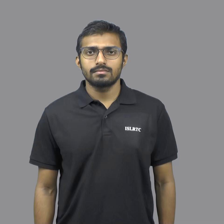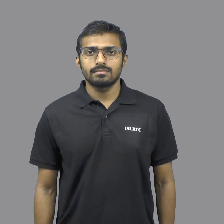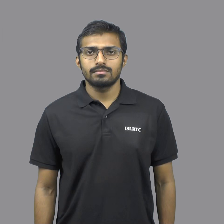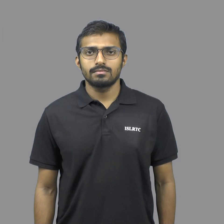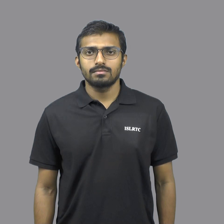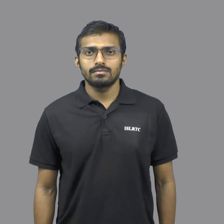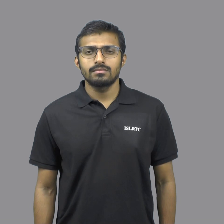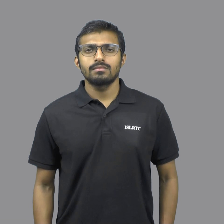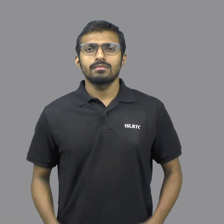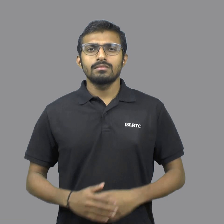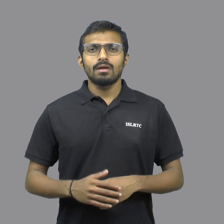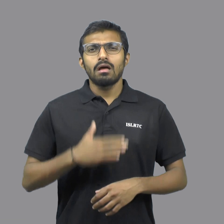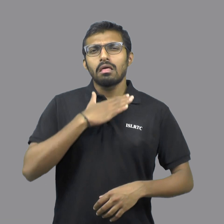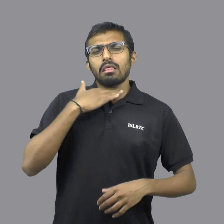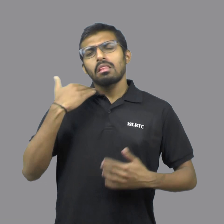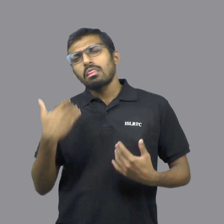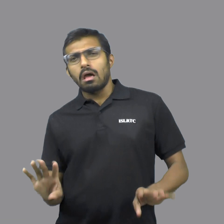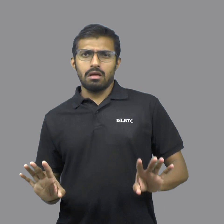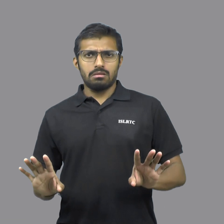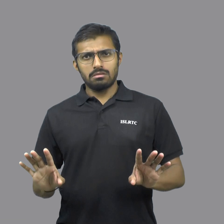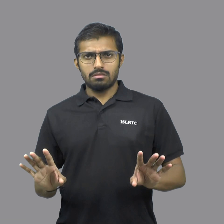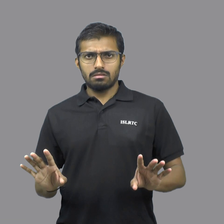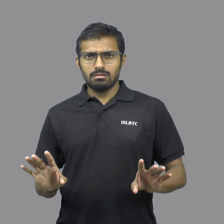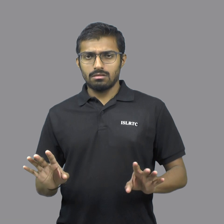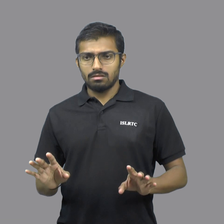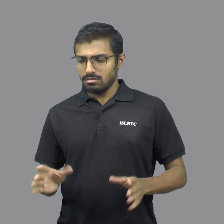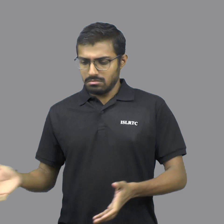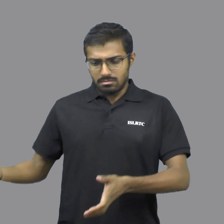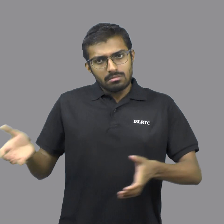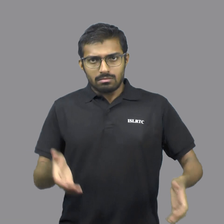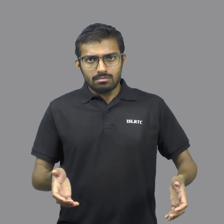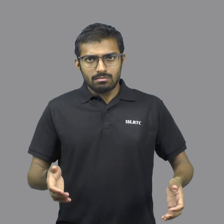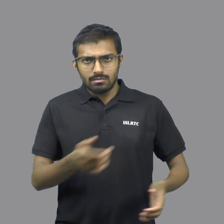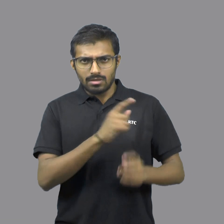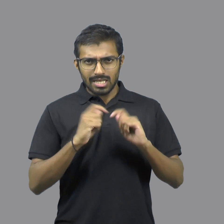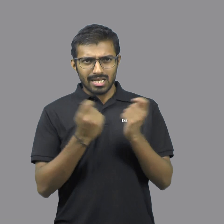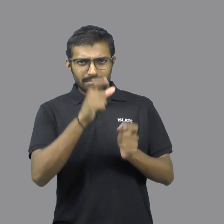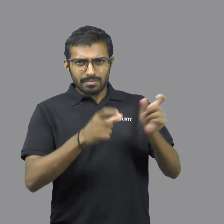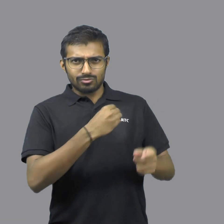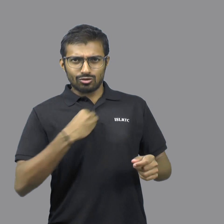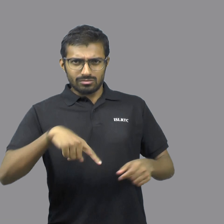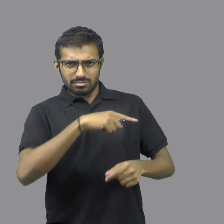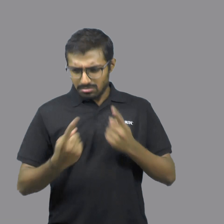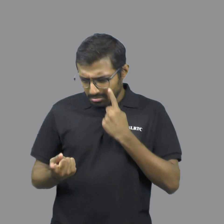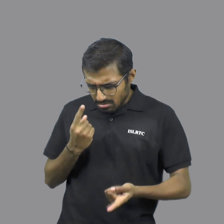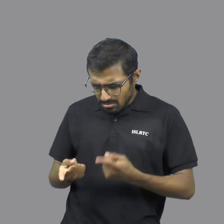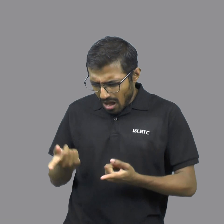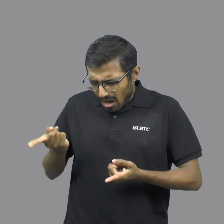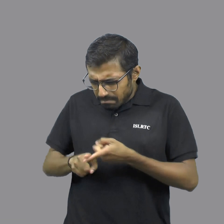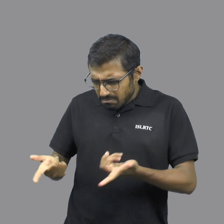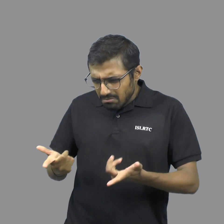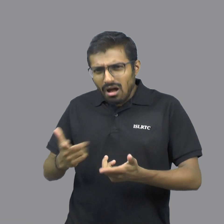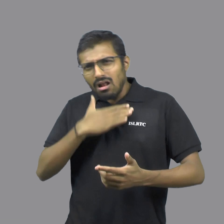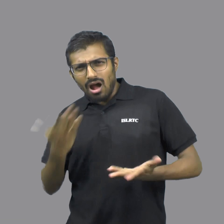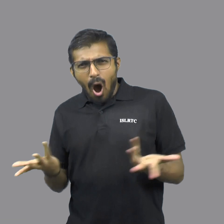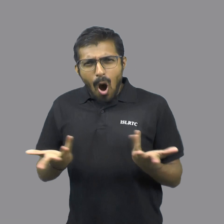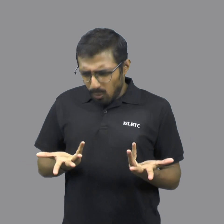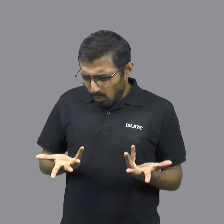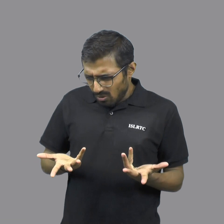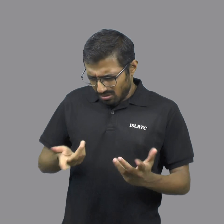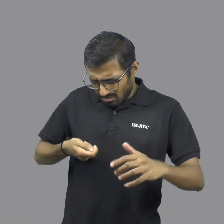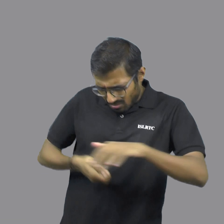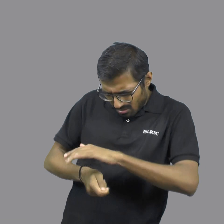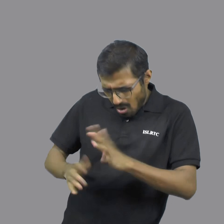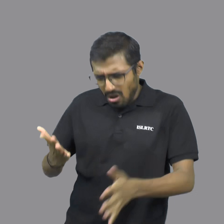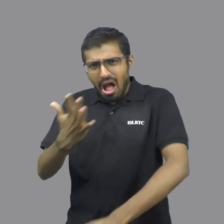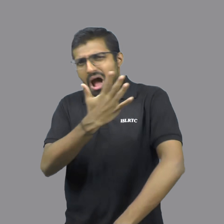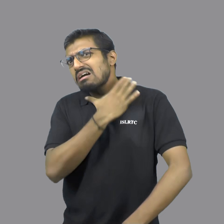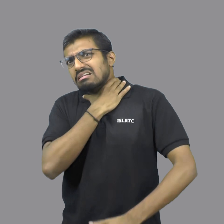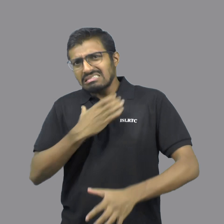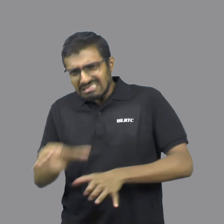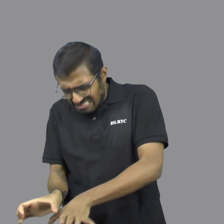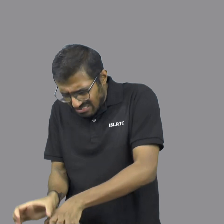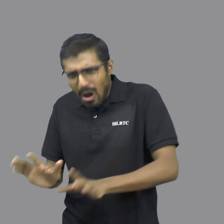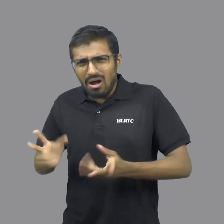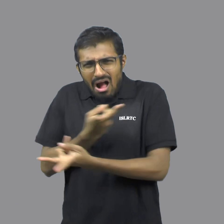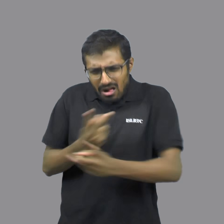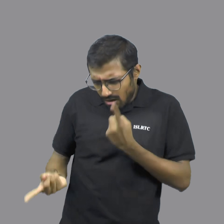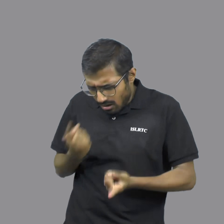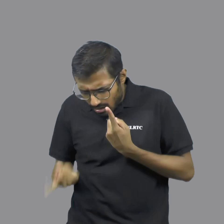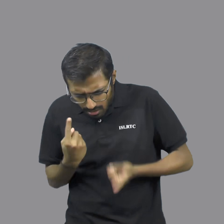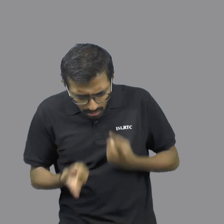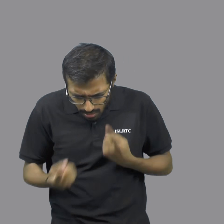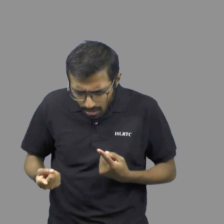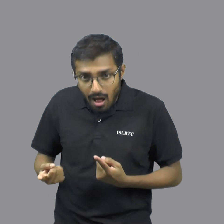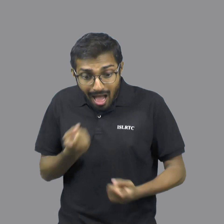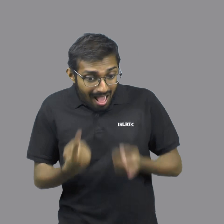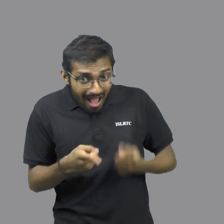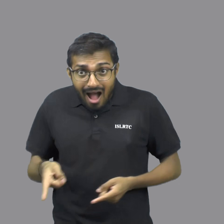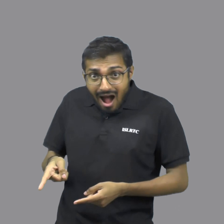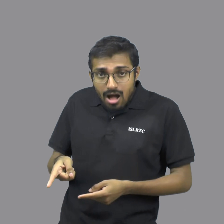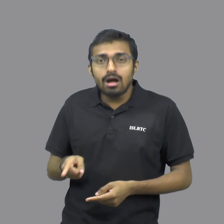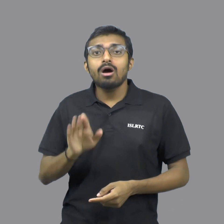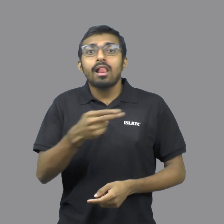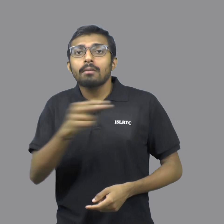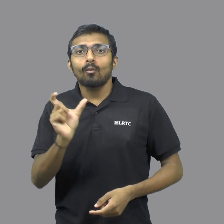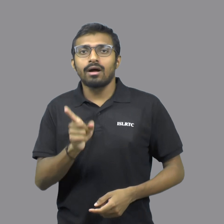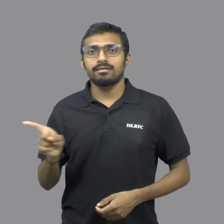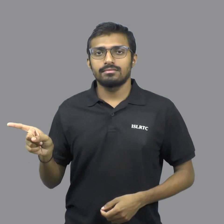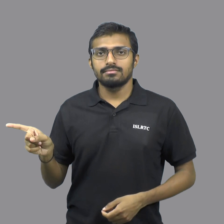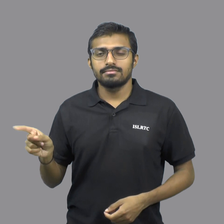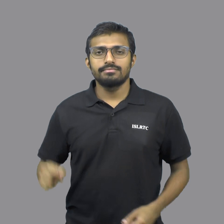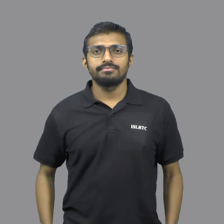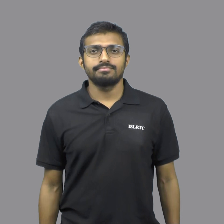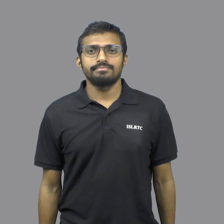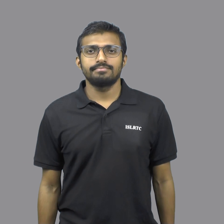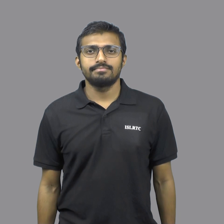Post Mortem